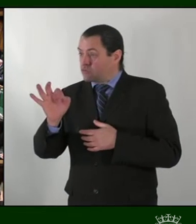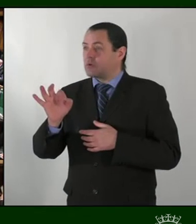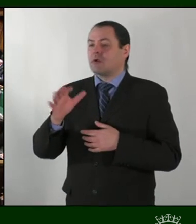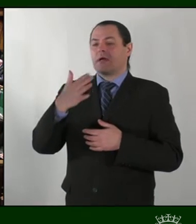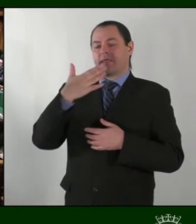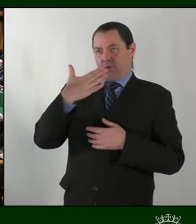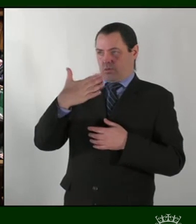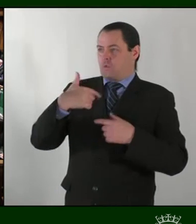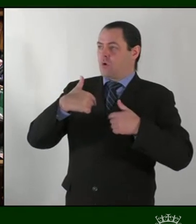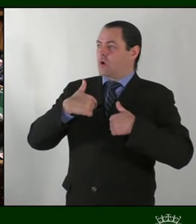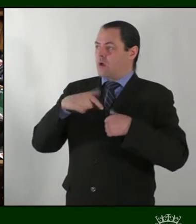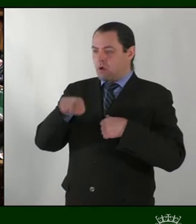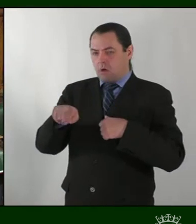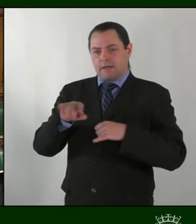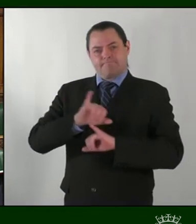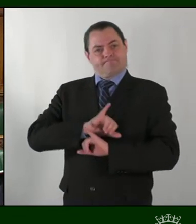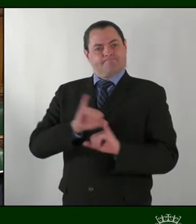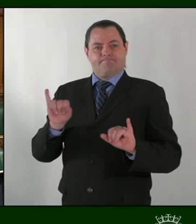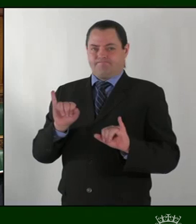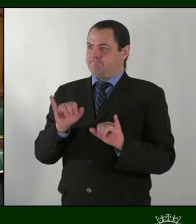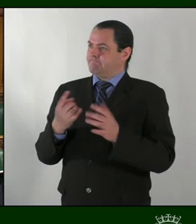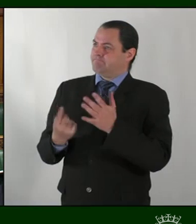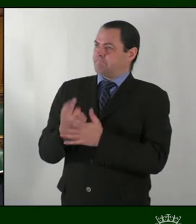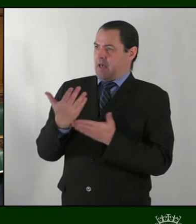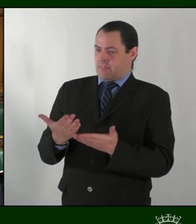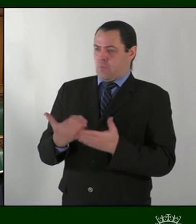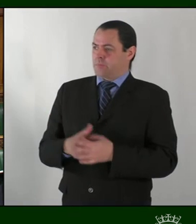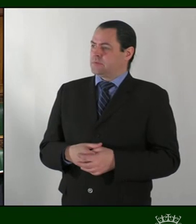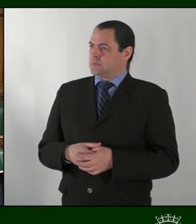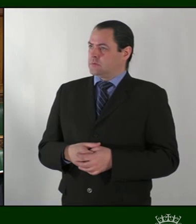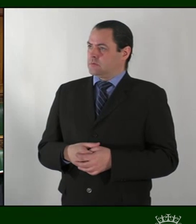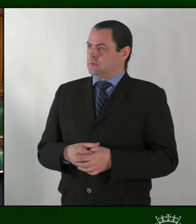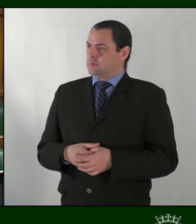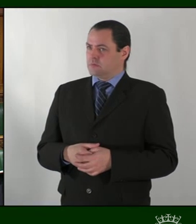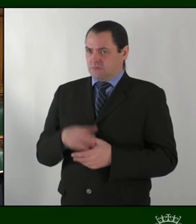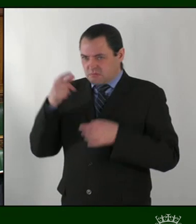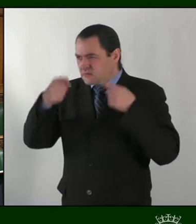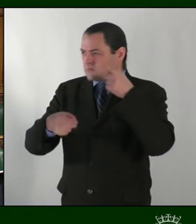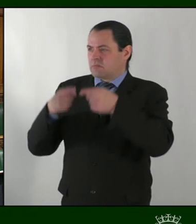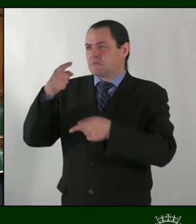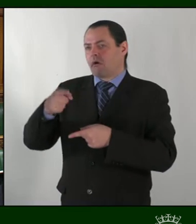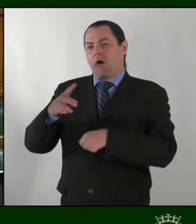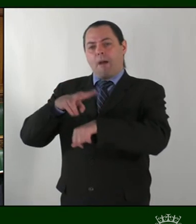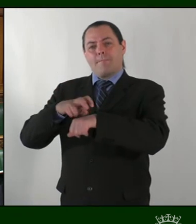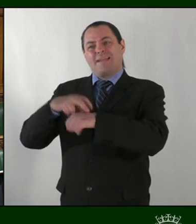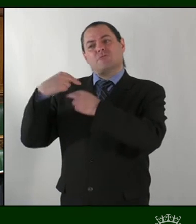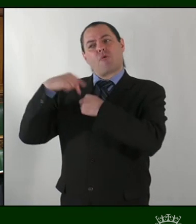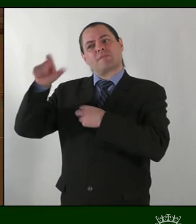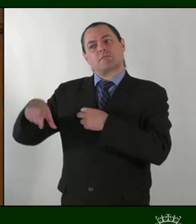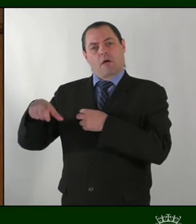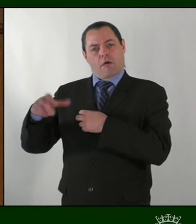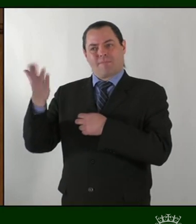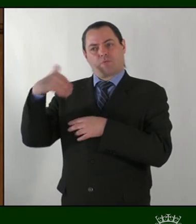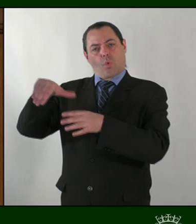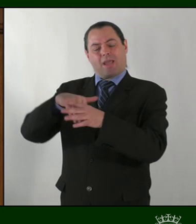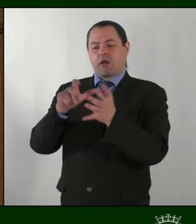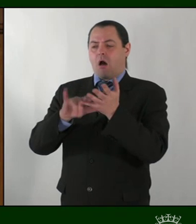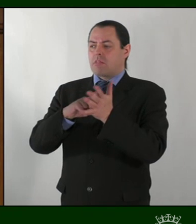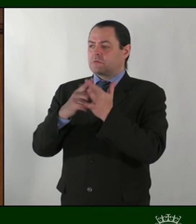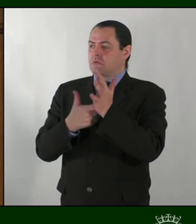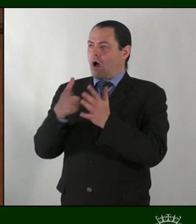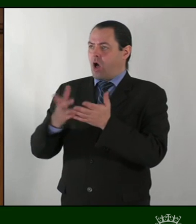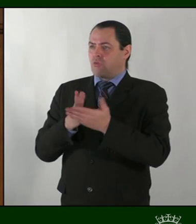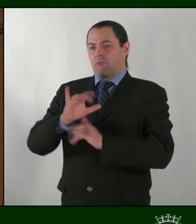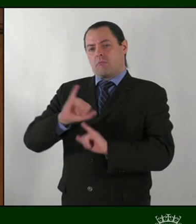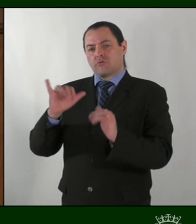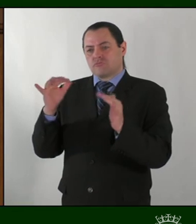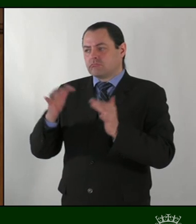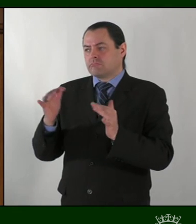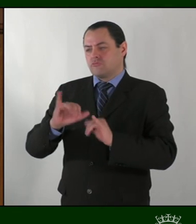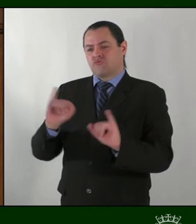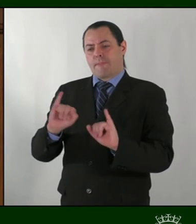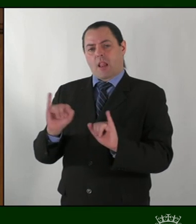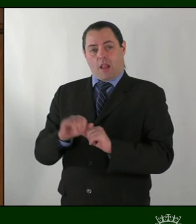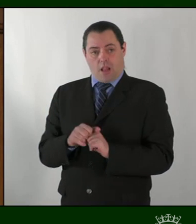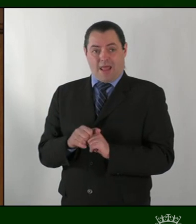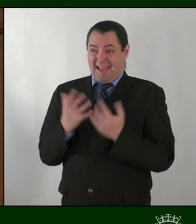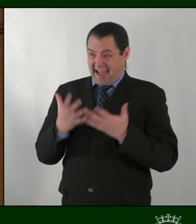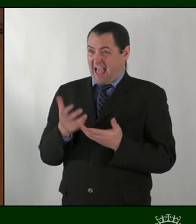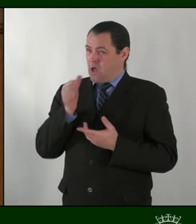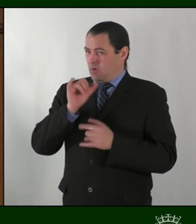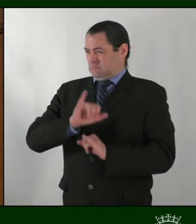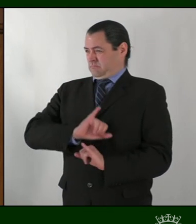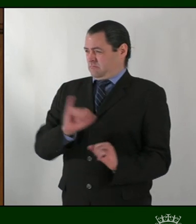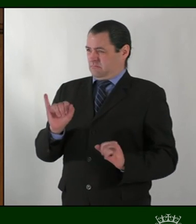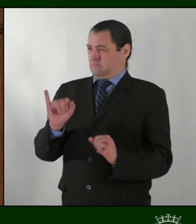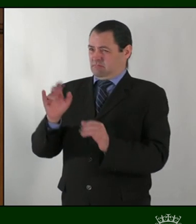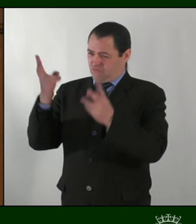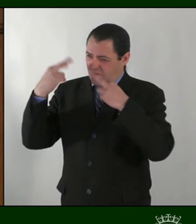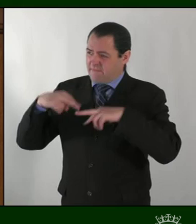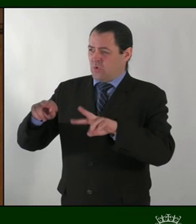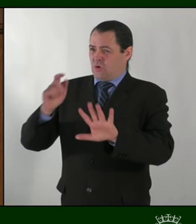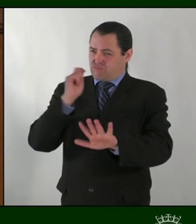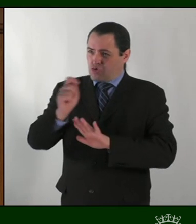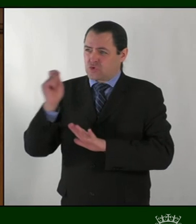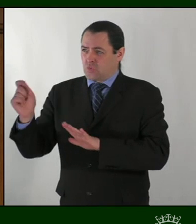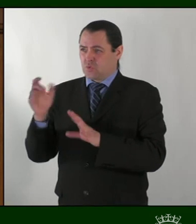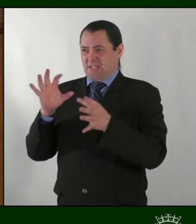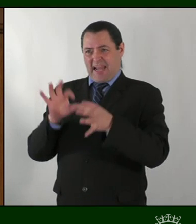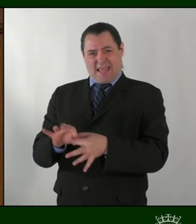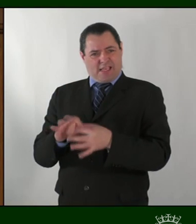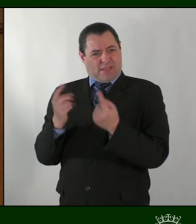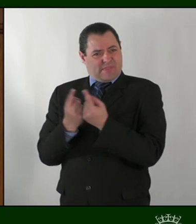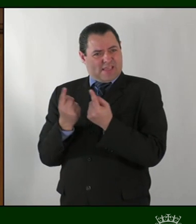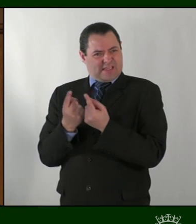Will the Prime Minister bring to an end the sickening outrage of a witch hunt against former police officers who served Ulster through the heat of the troubles and who will now face the most odious prosecutions for non-criminal misconduct?